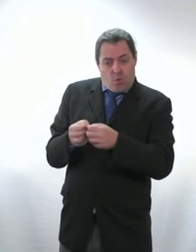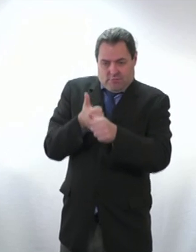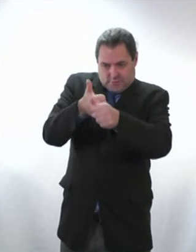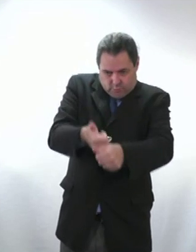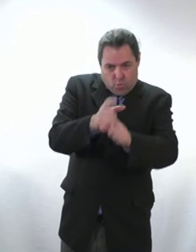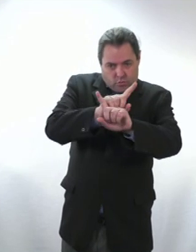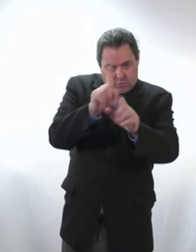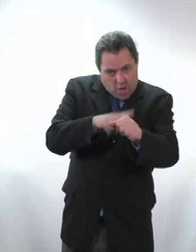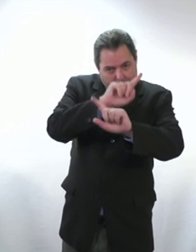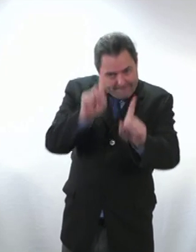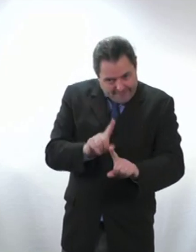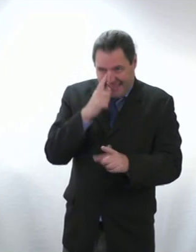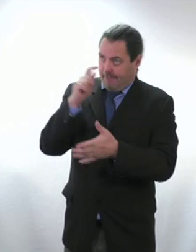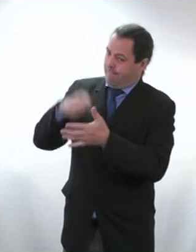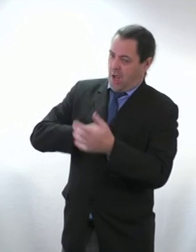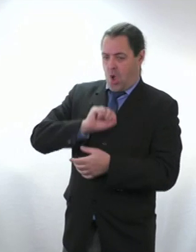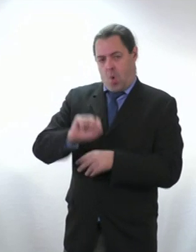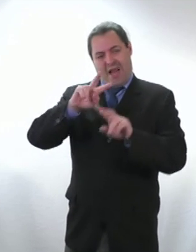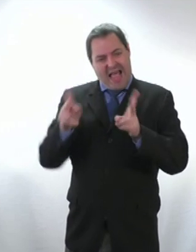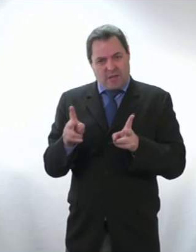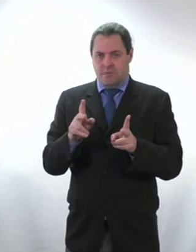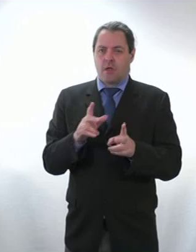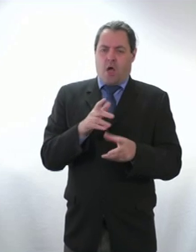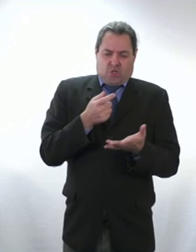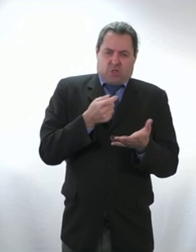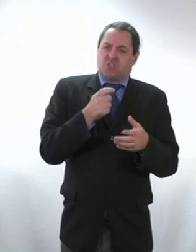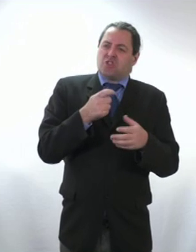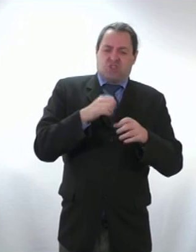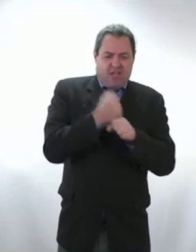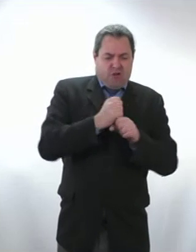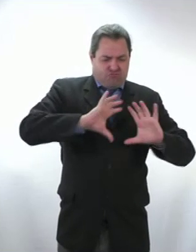We are going to turn generation rent into generation buy.